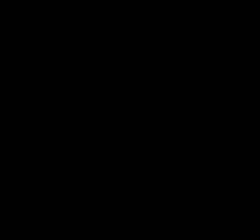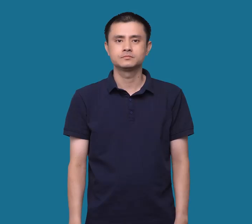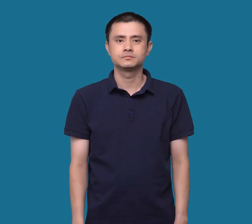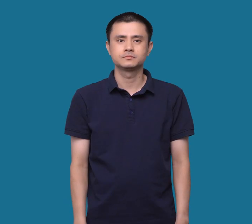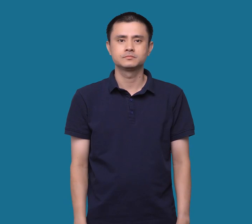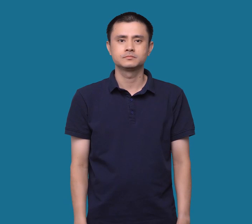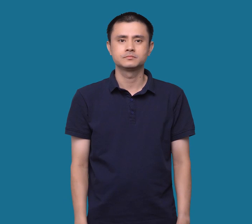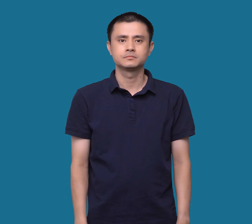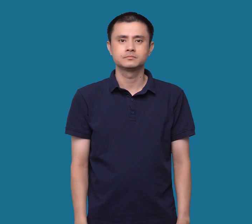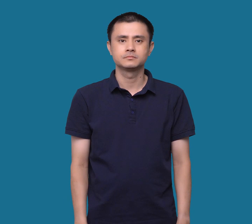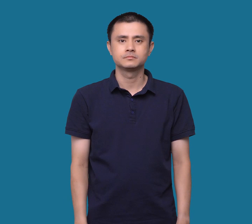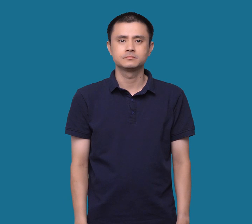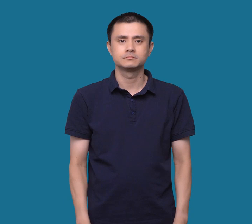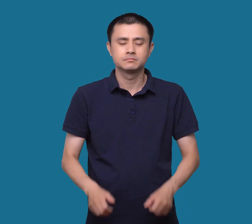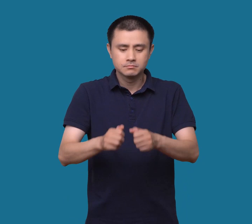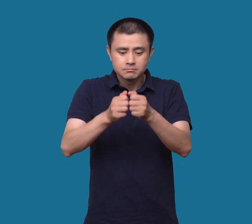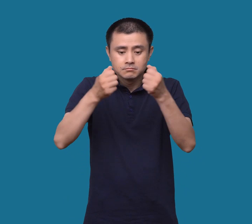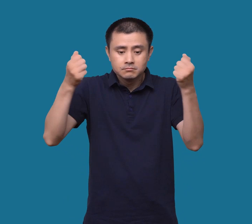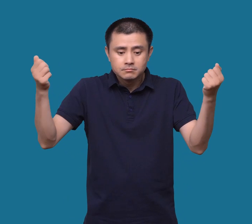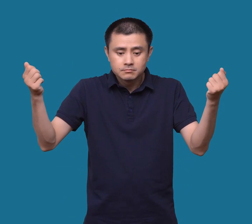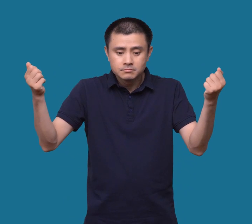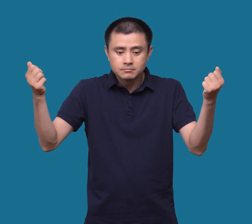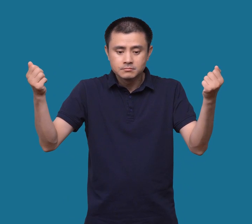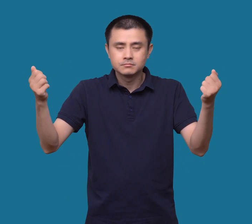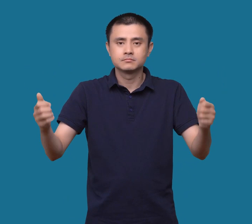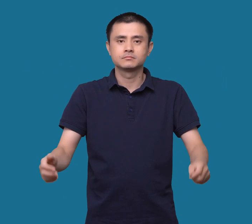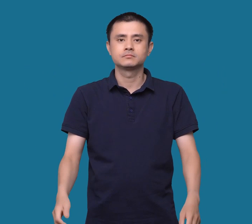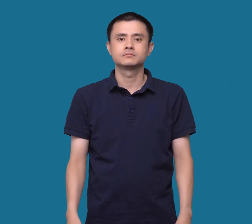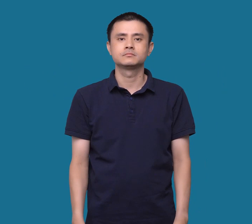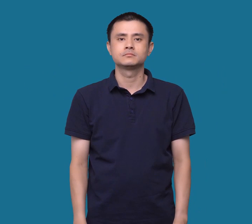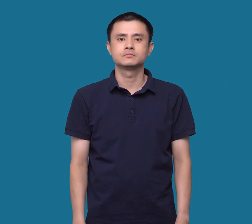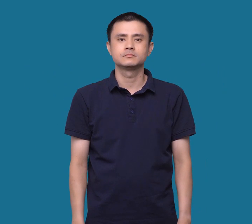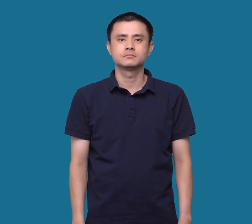tờ báo